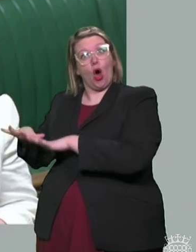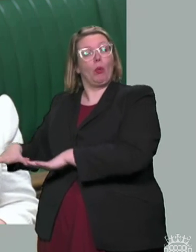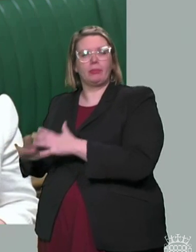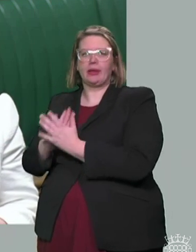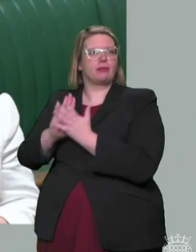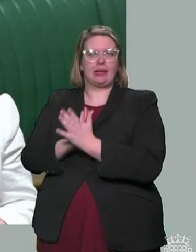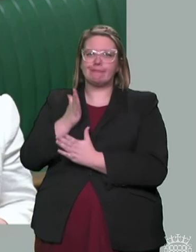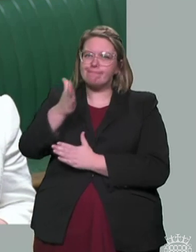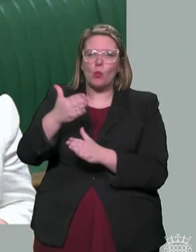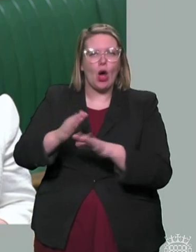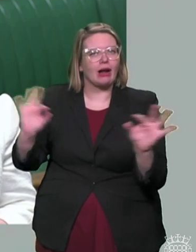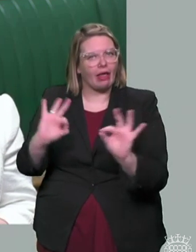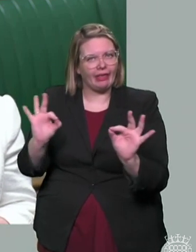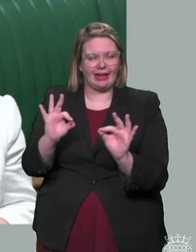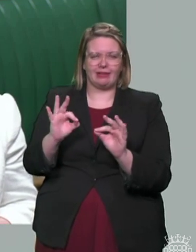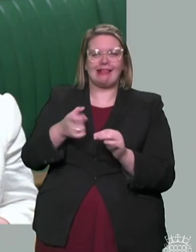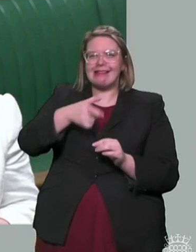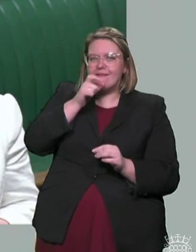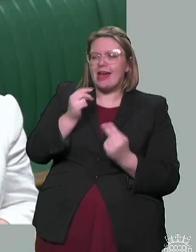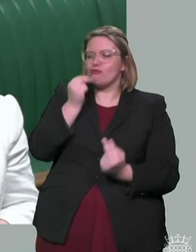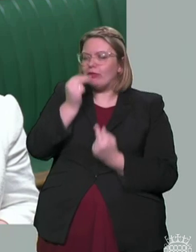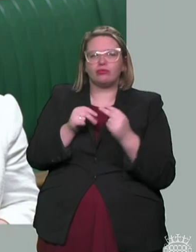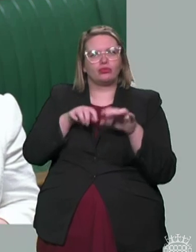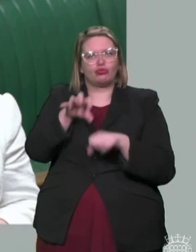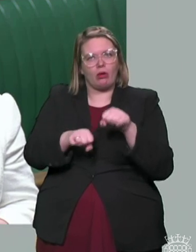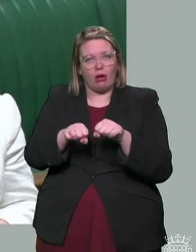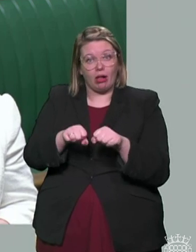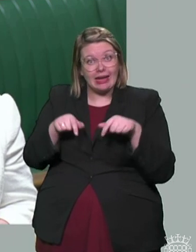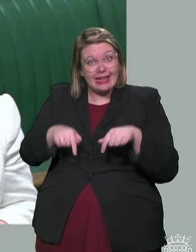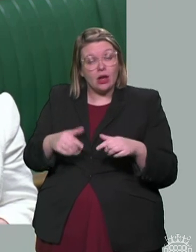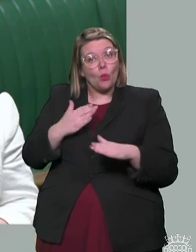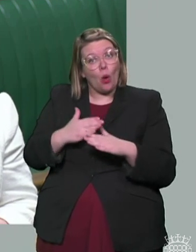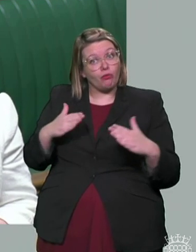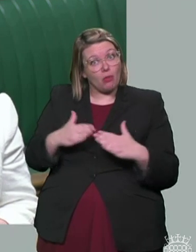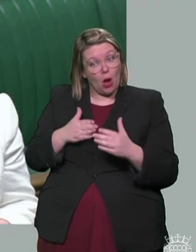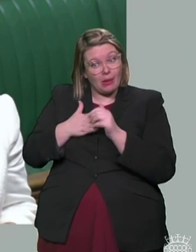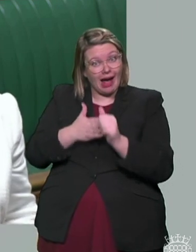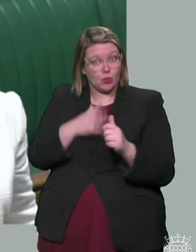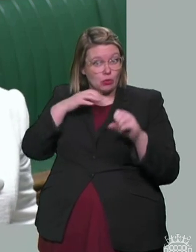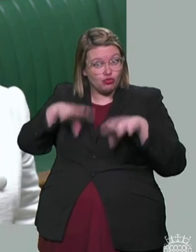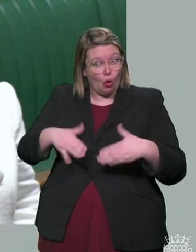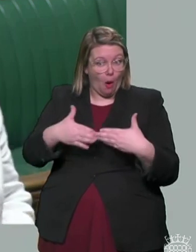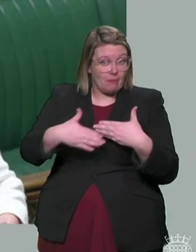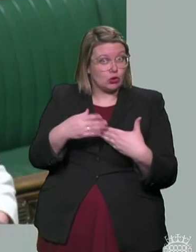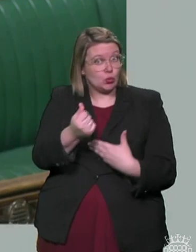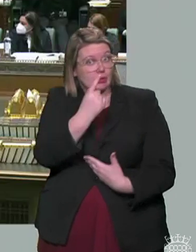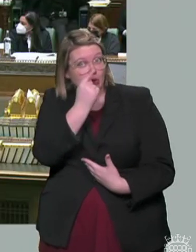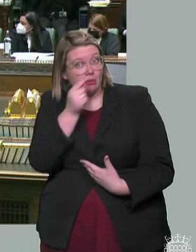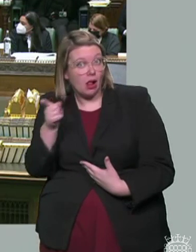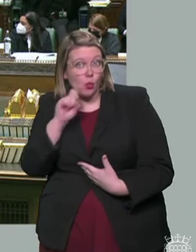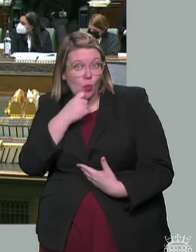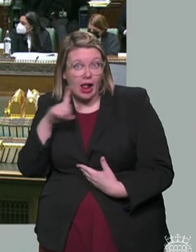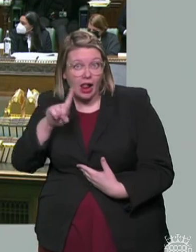Can my right honourable Friend assure me that we will drop the work from home guidance at the earliest possible opportunity?